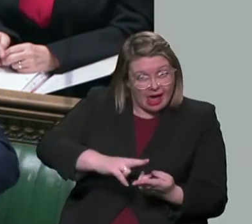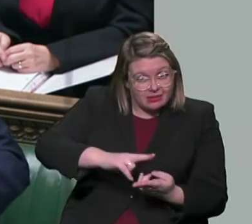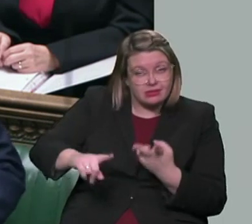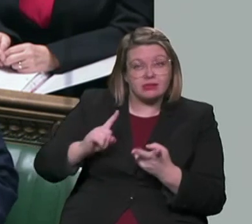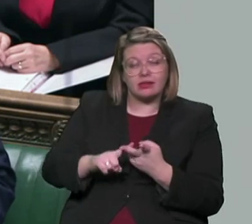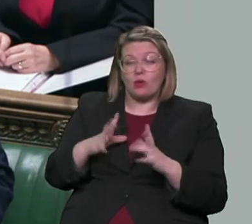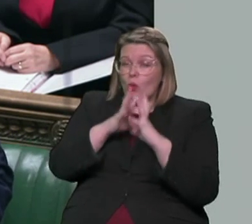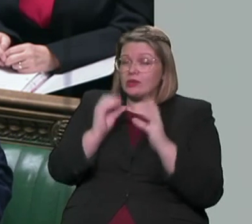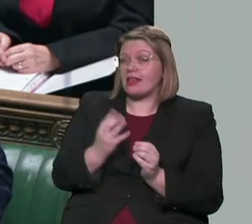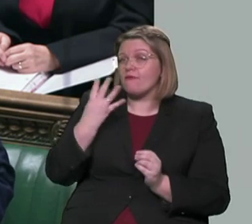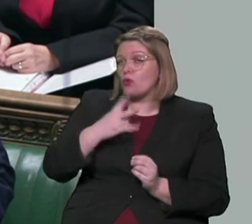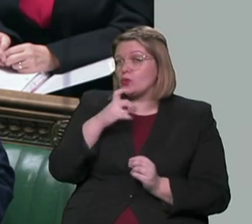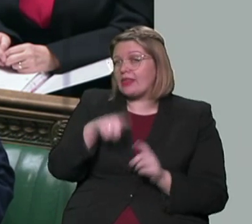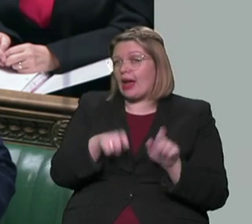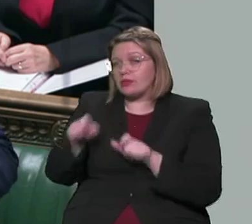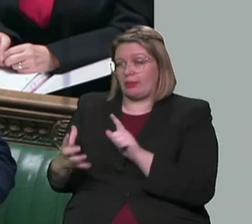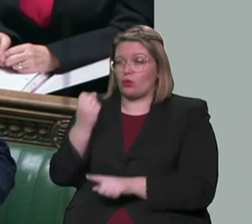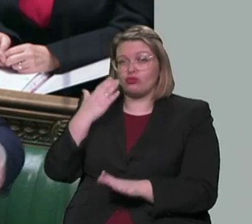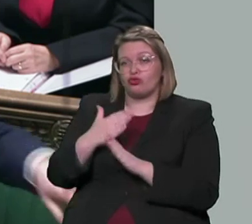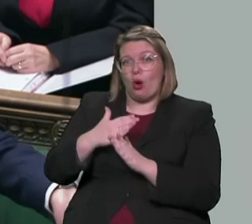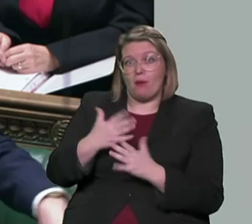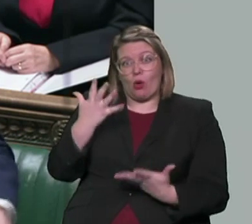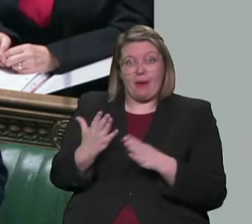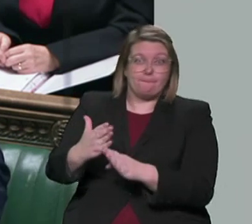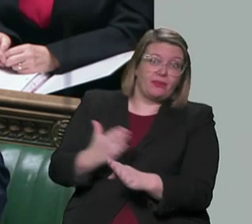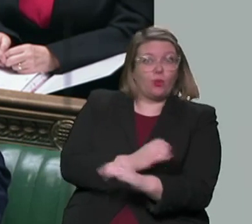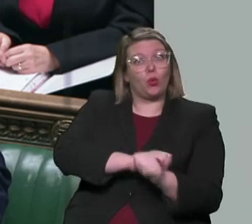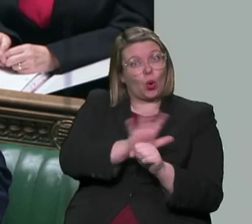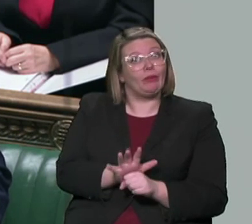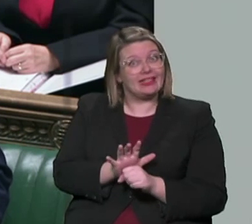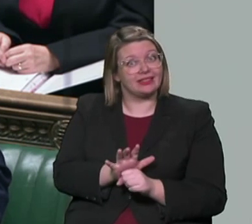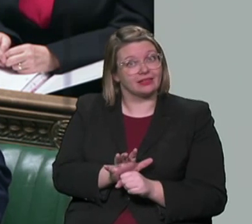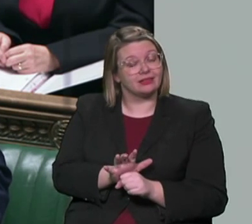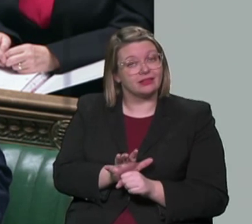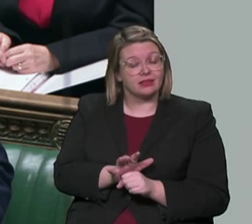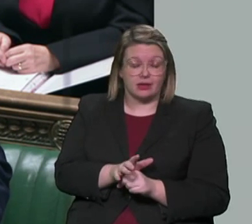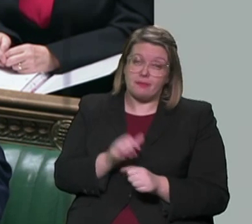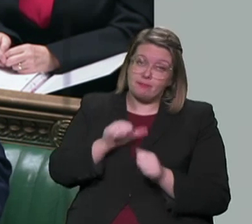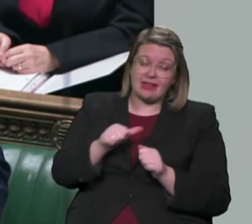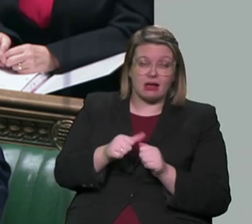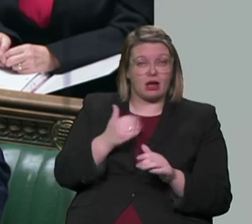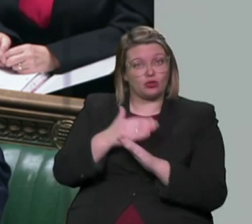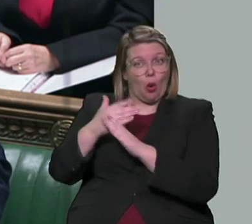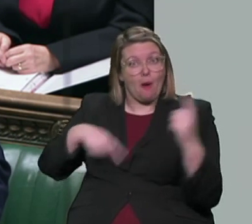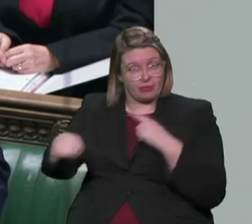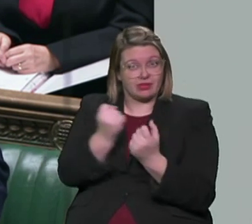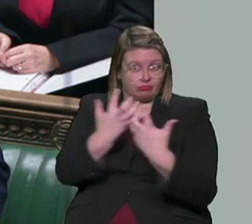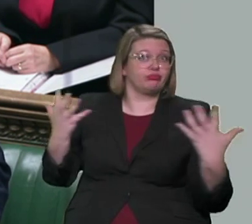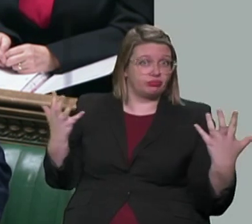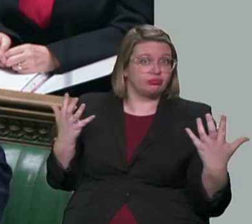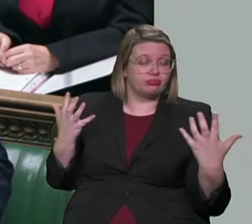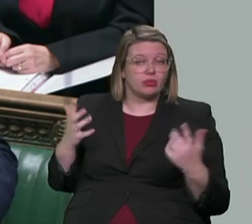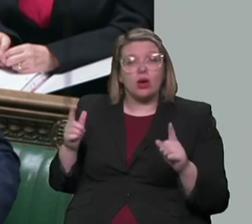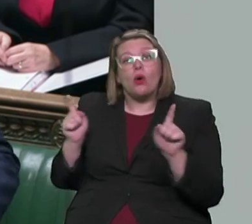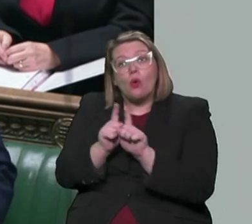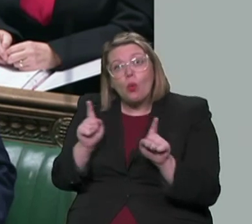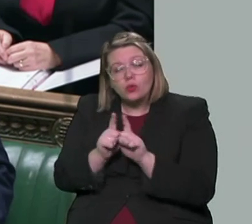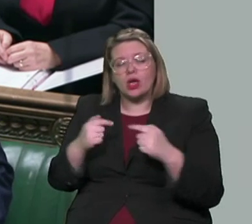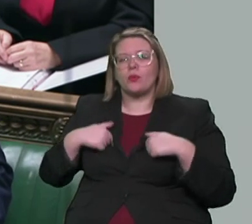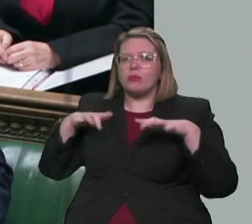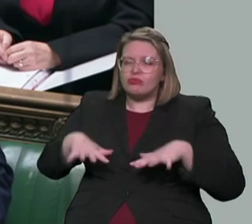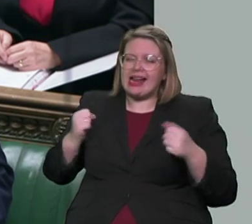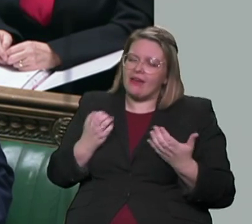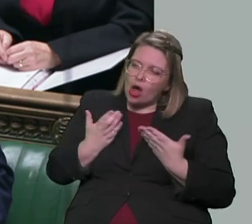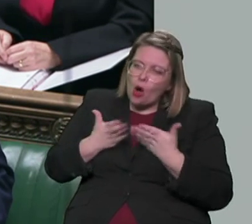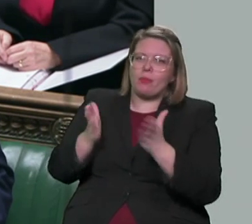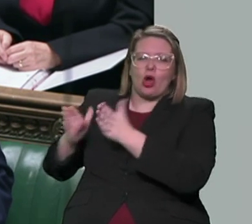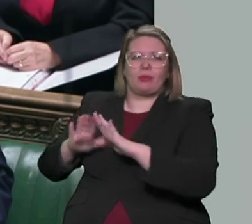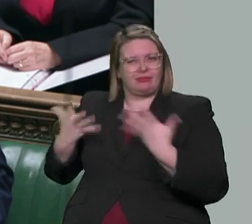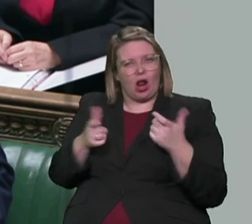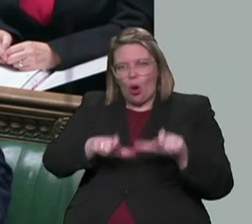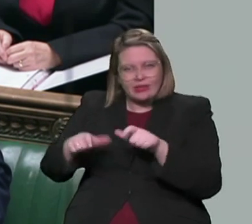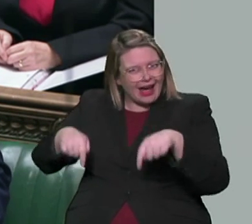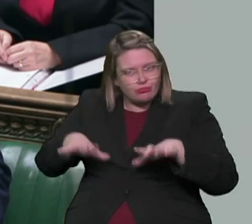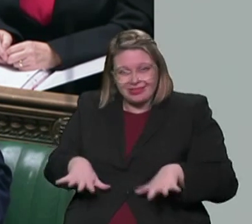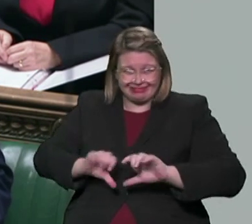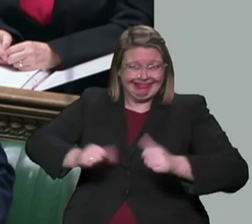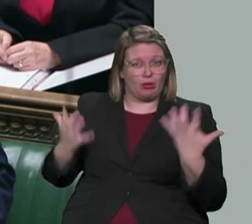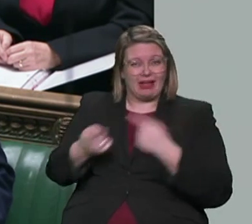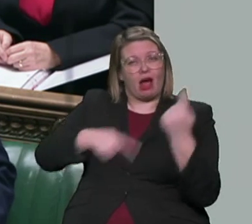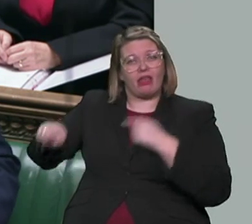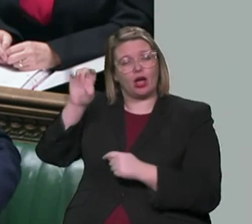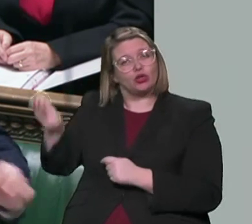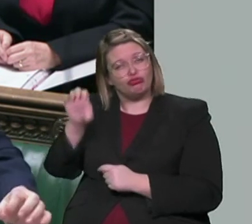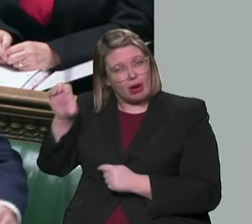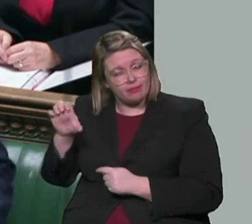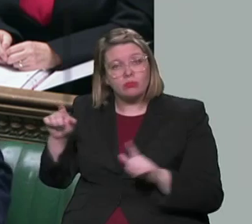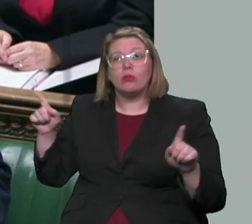We have 420,000 more people in jobs now than there were before the pandemic began, and we have not only the most open society and economy in Europe but the fast economic growth in the G7.